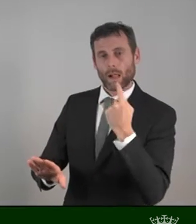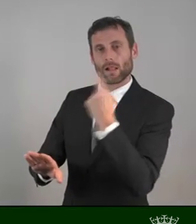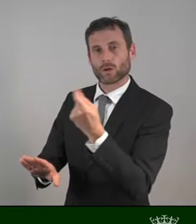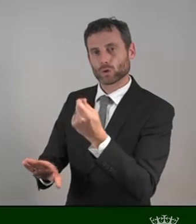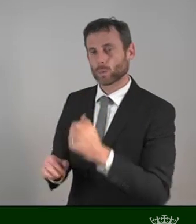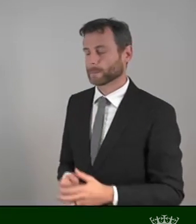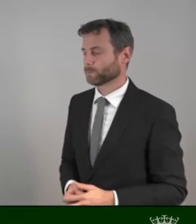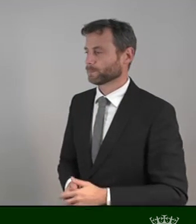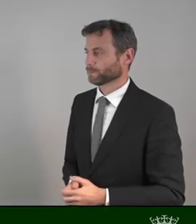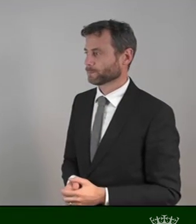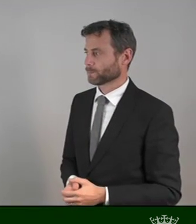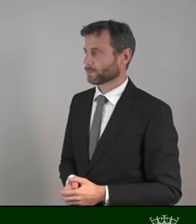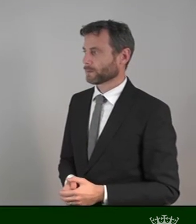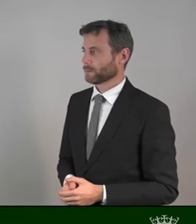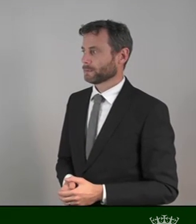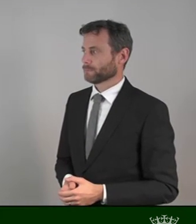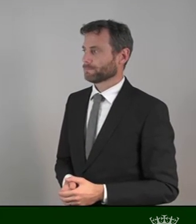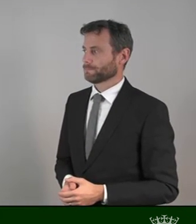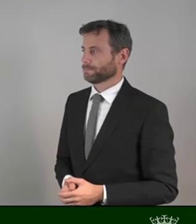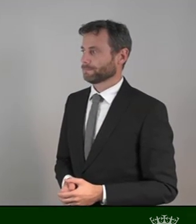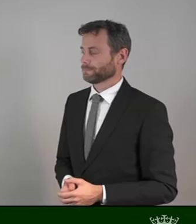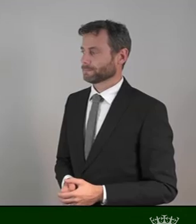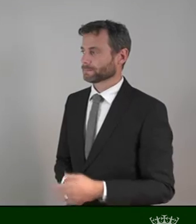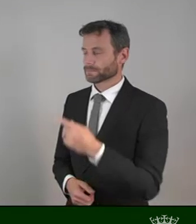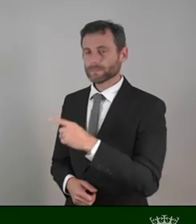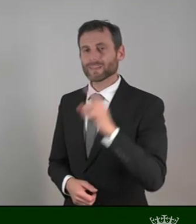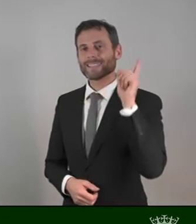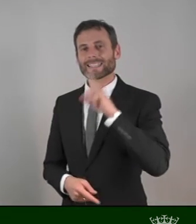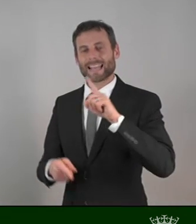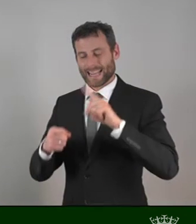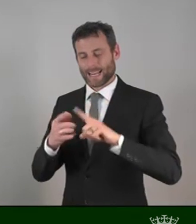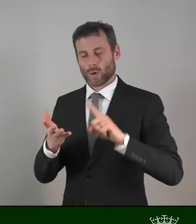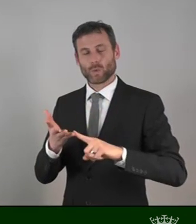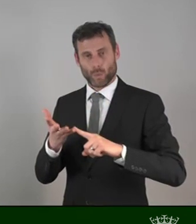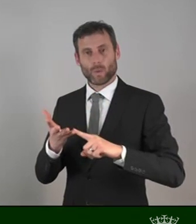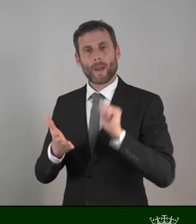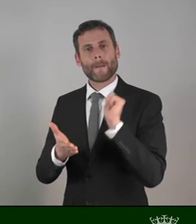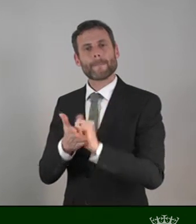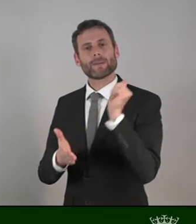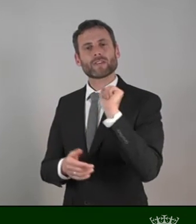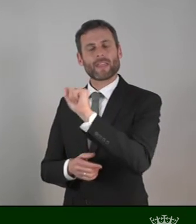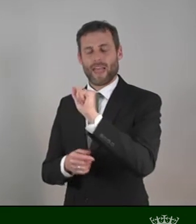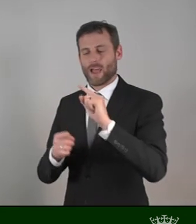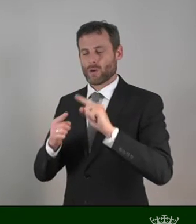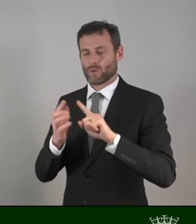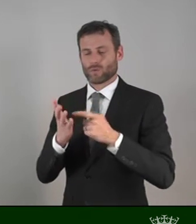Owen Thompson11. Yesterday, the EU published the Erasmus+ programme annual report.